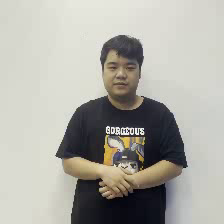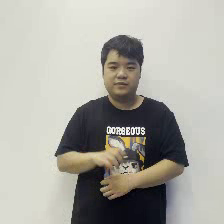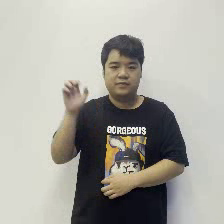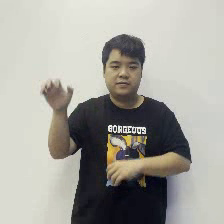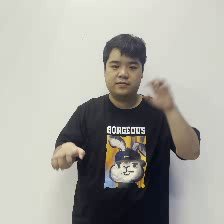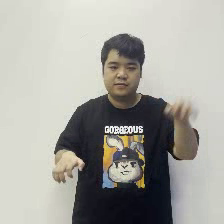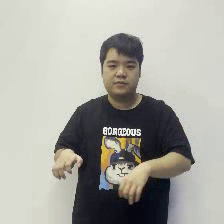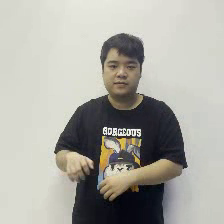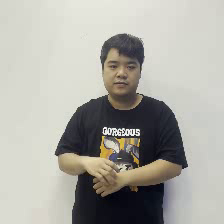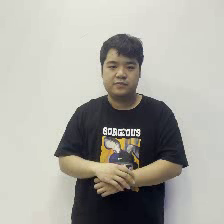Con gấu